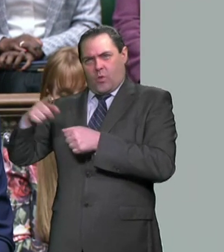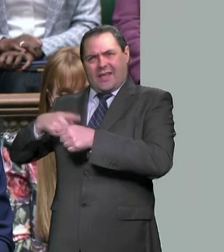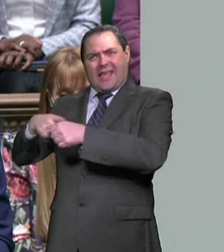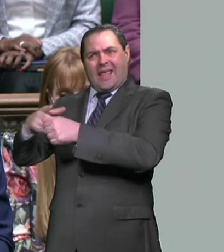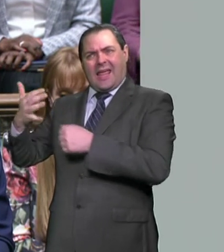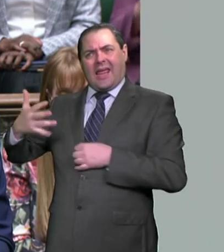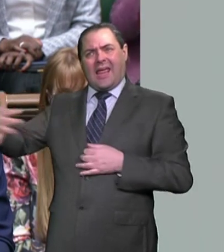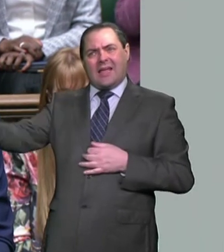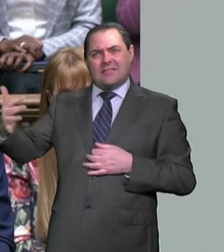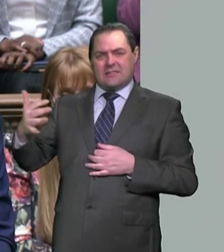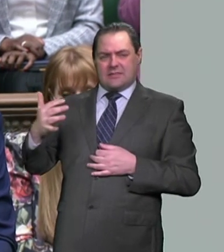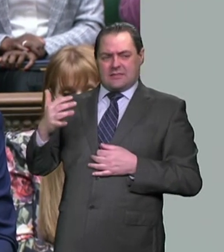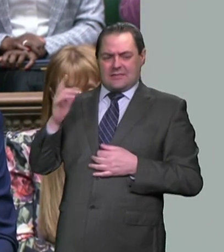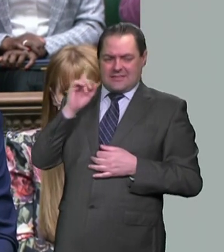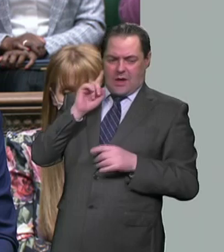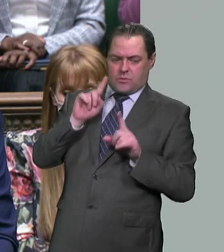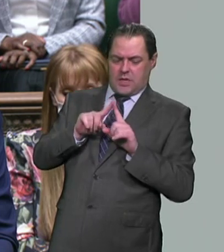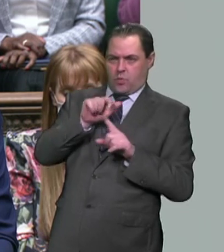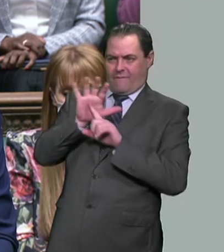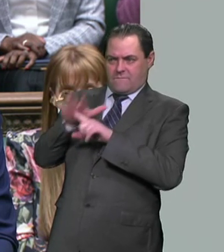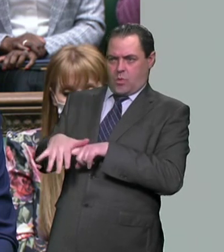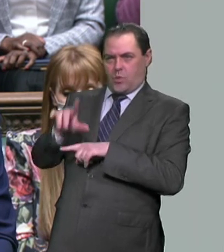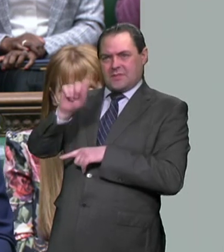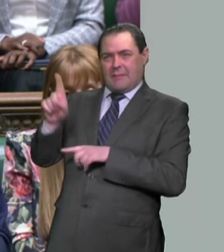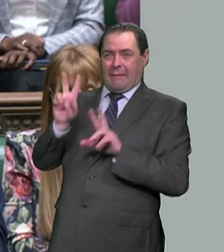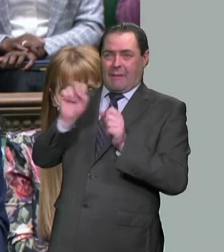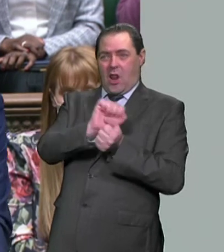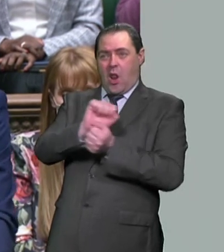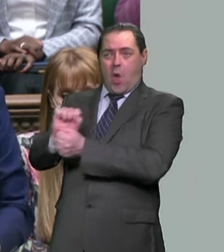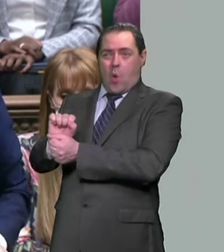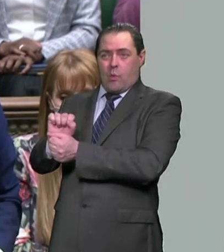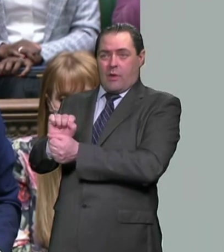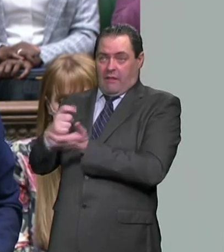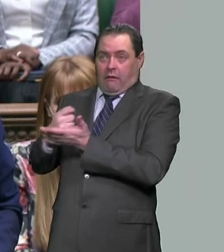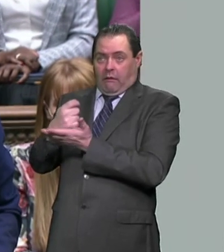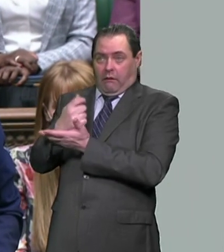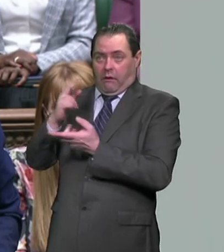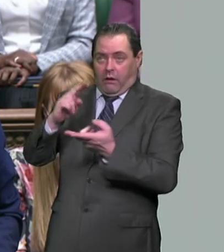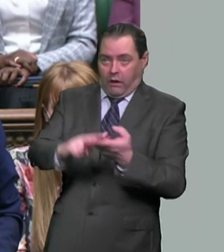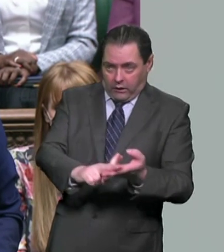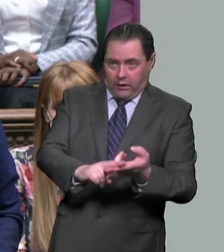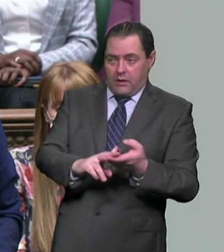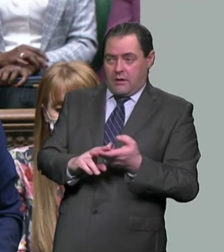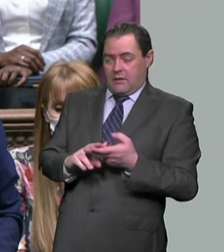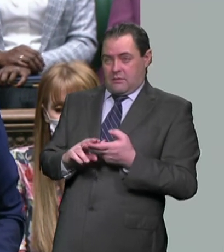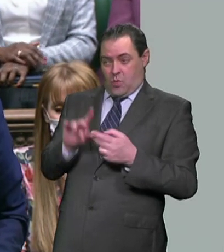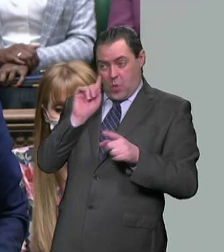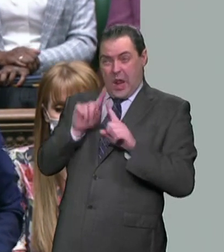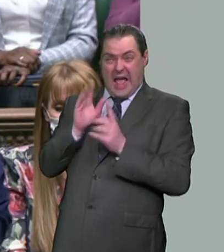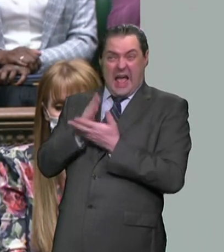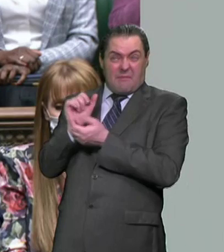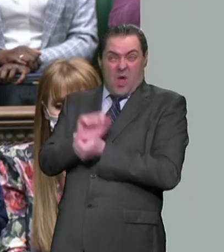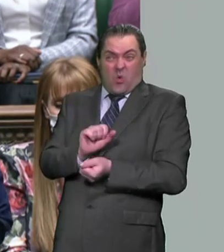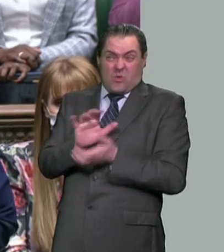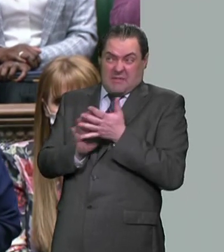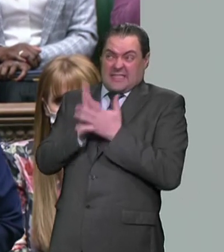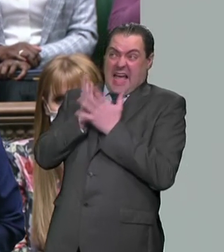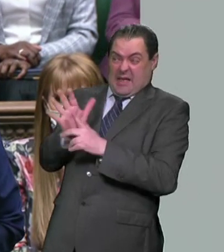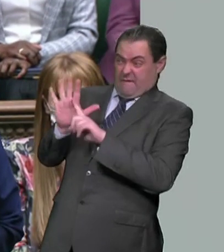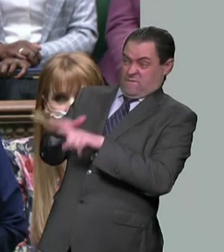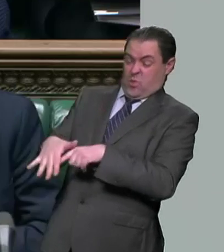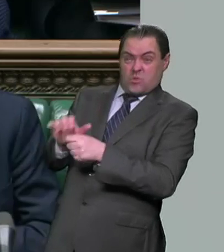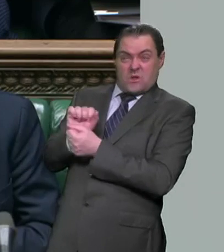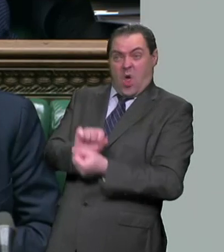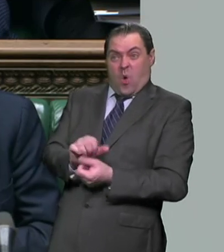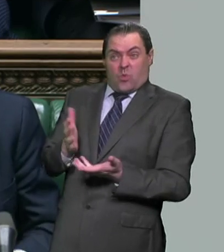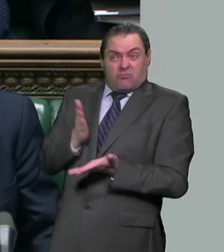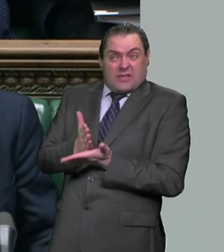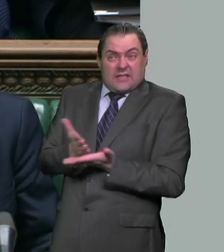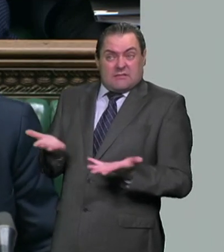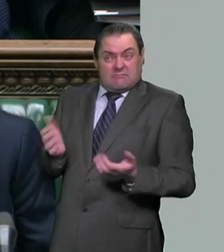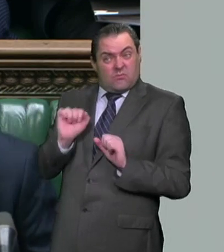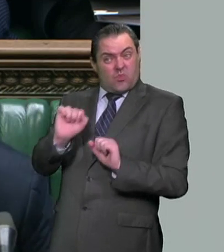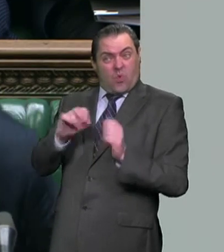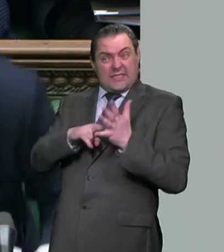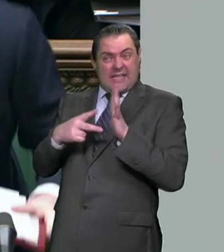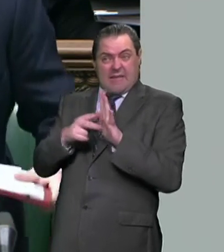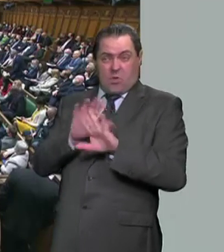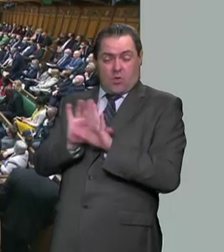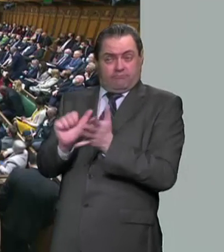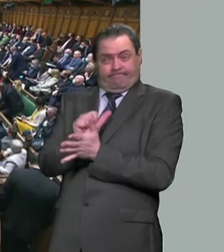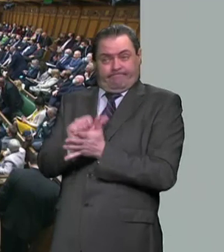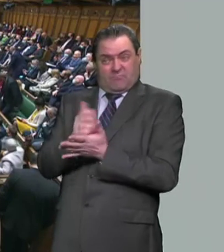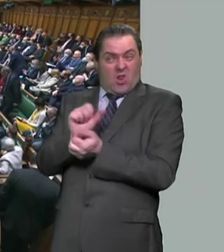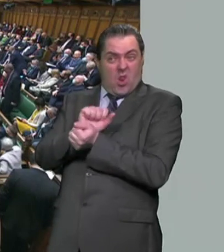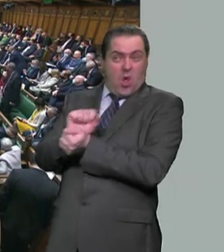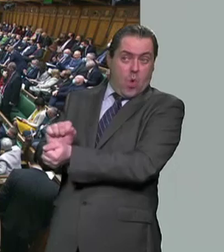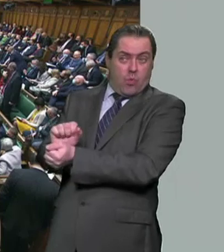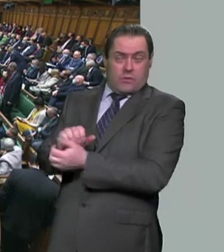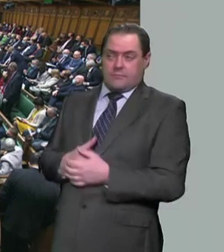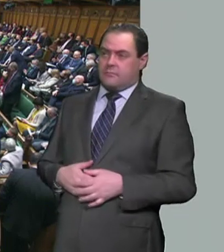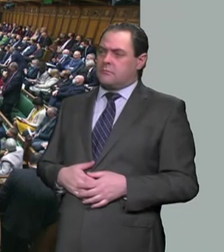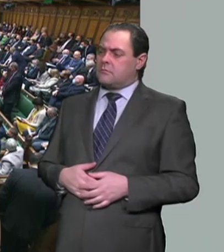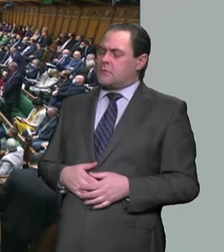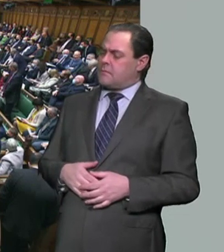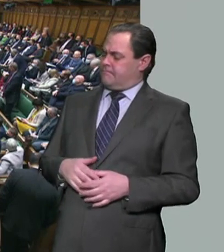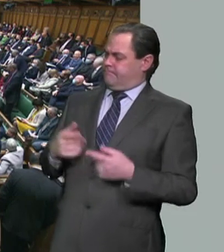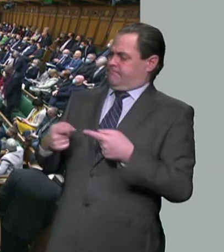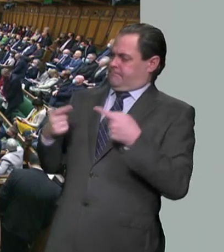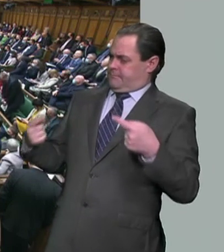If it sounds like he is forcing people to take out a loan, and it looks like he is forcing people to take out a loan, is it not just forcing people to take out a loan?